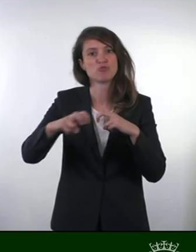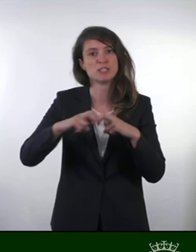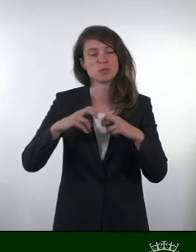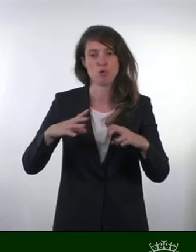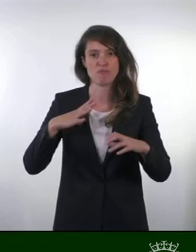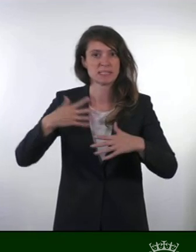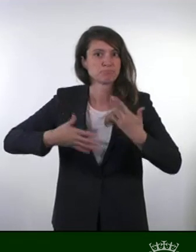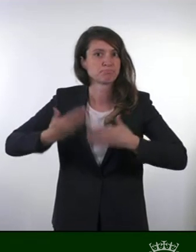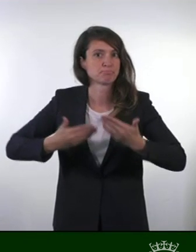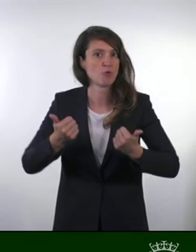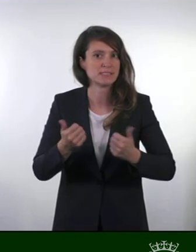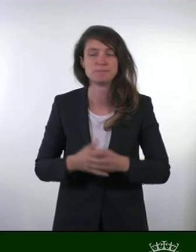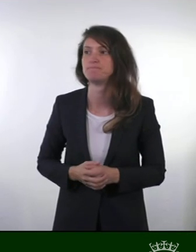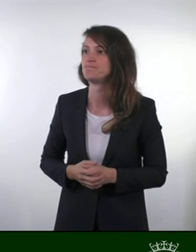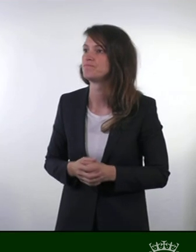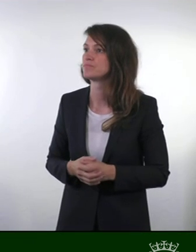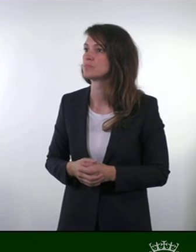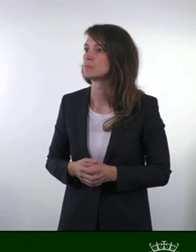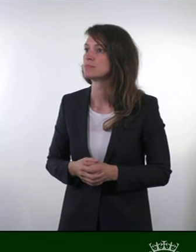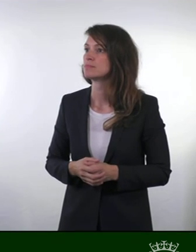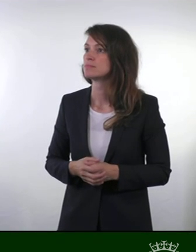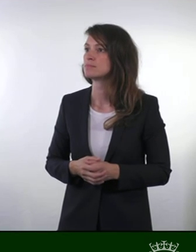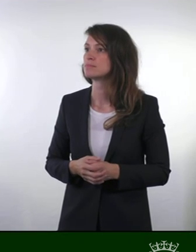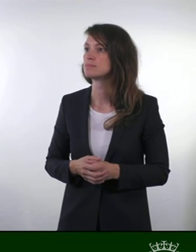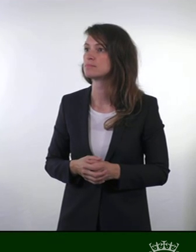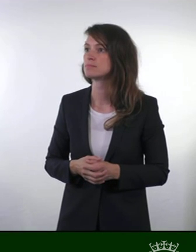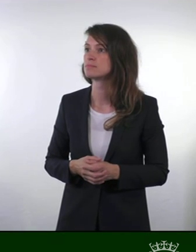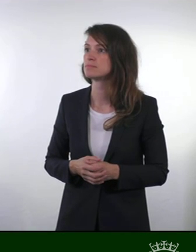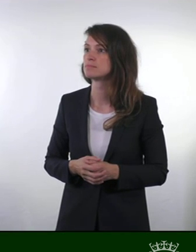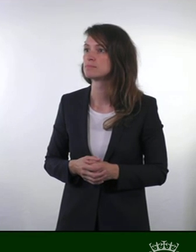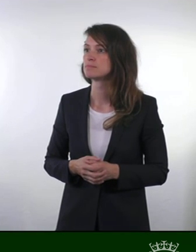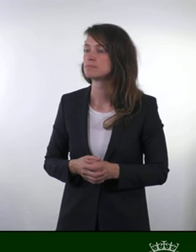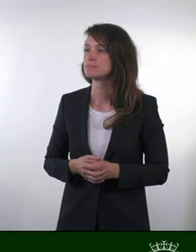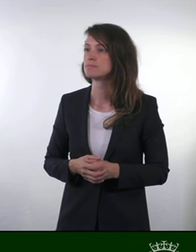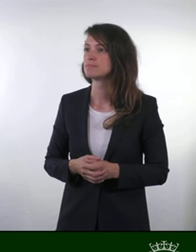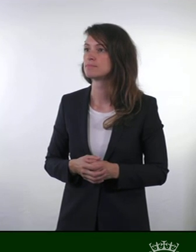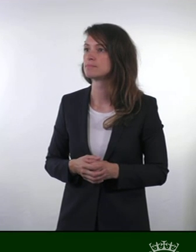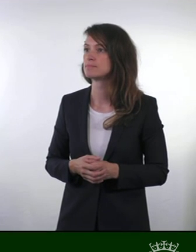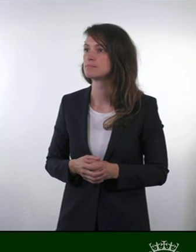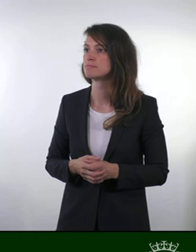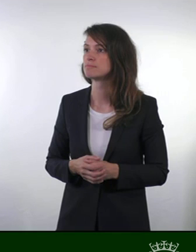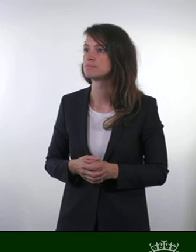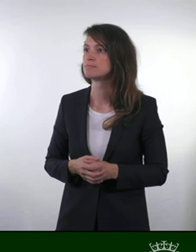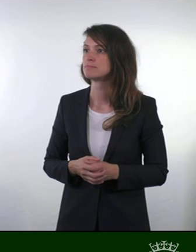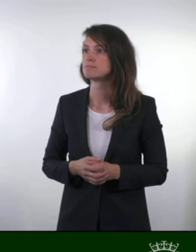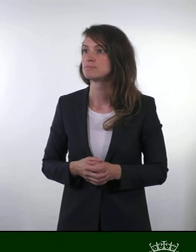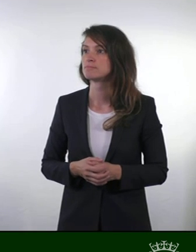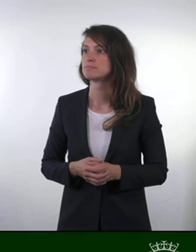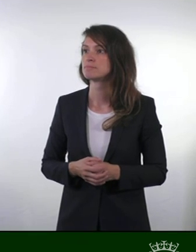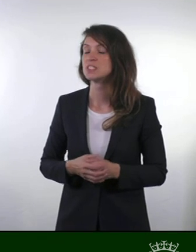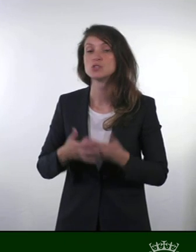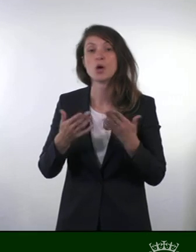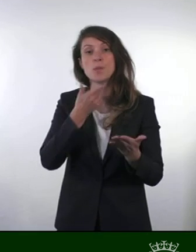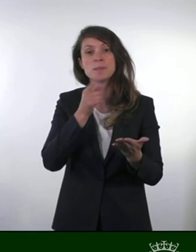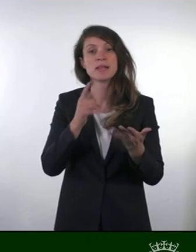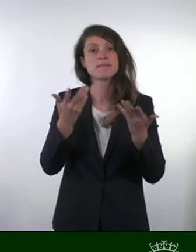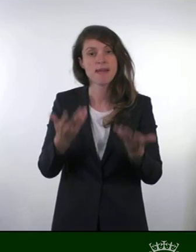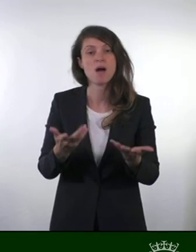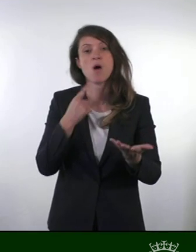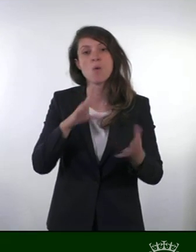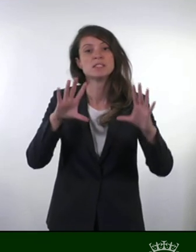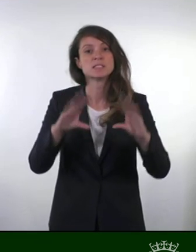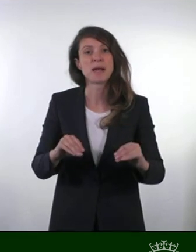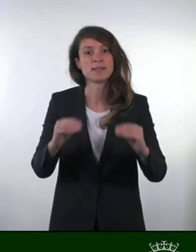In order to allow the safe exit of honourable Members participating in this item of business and the safe arrival of those participating in the next, I am suspending the House for three minutes.